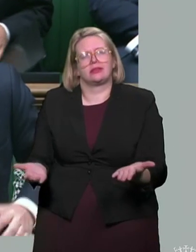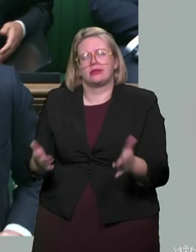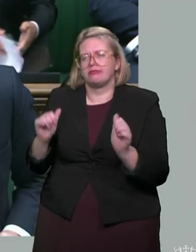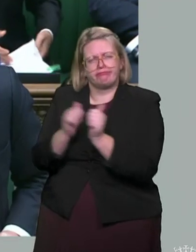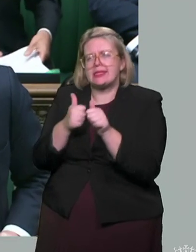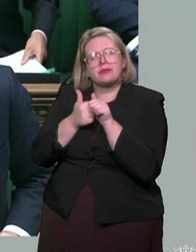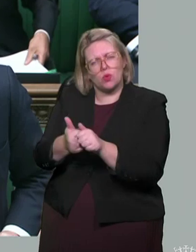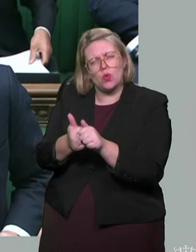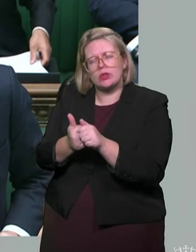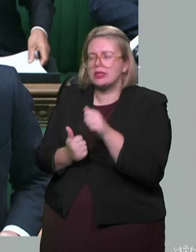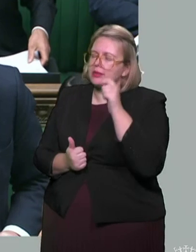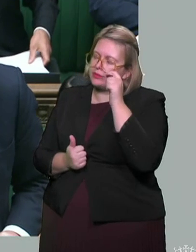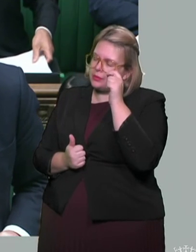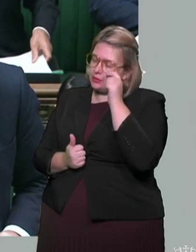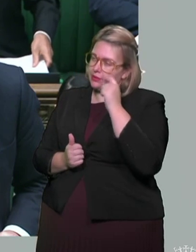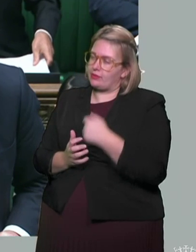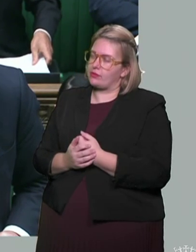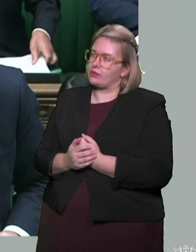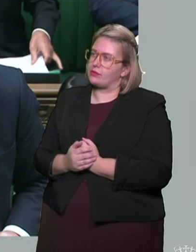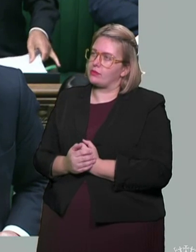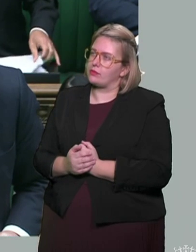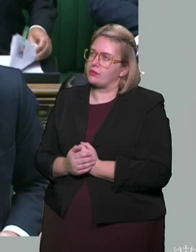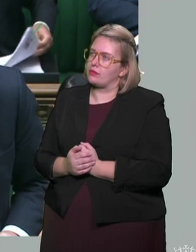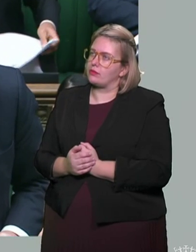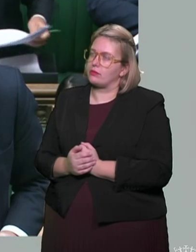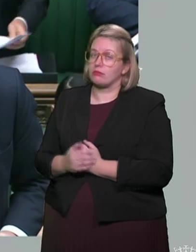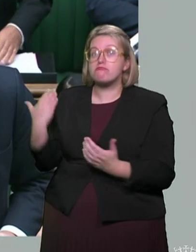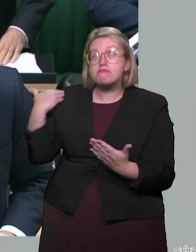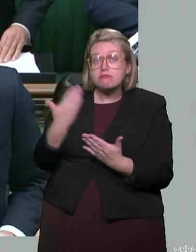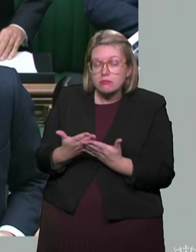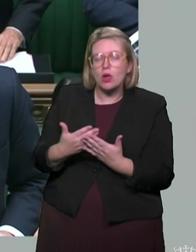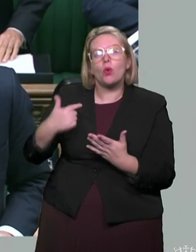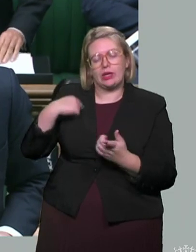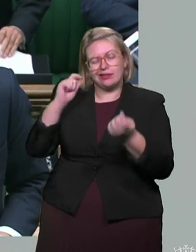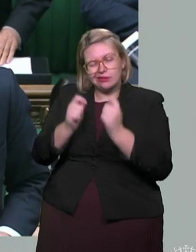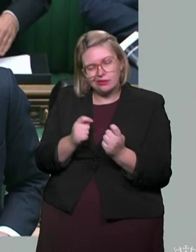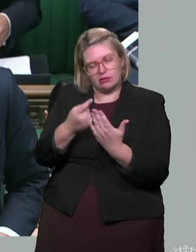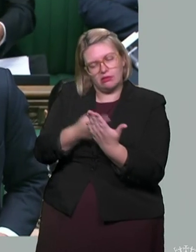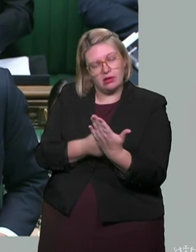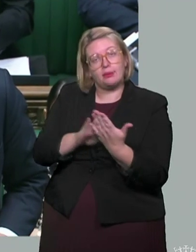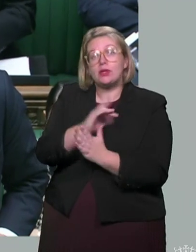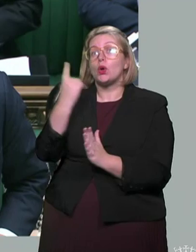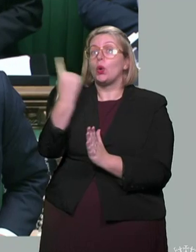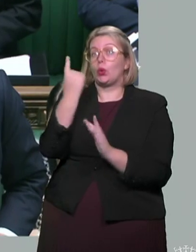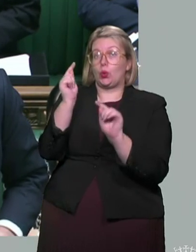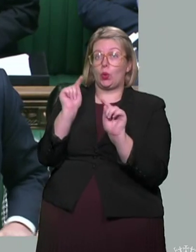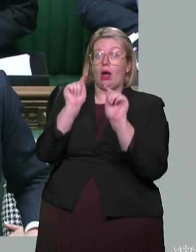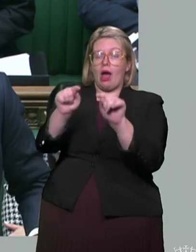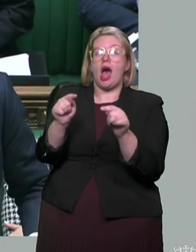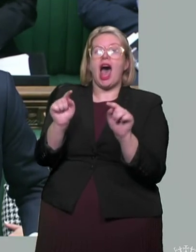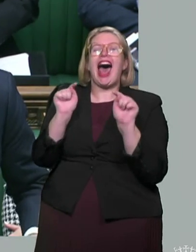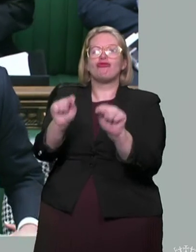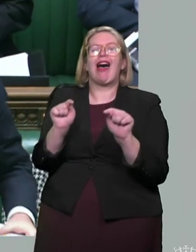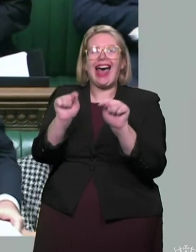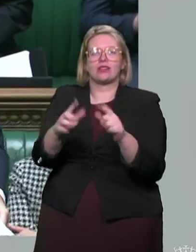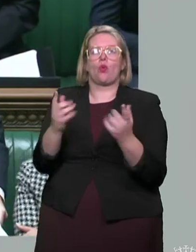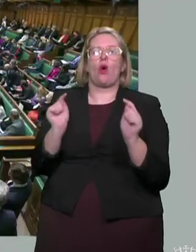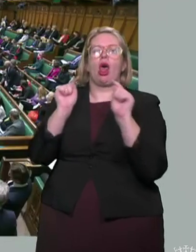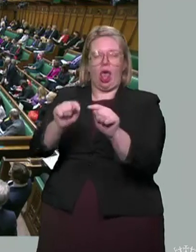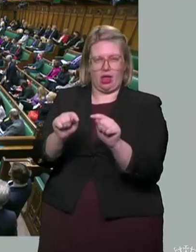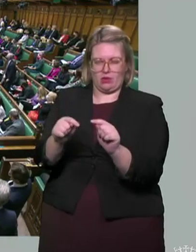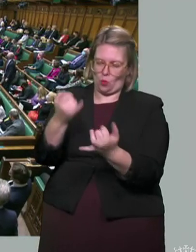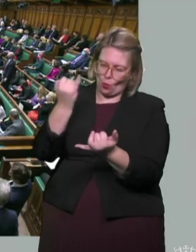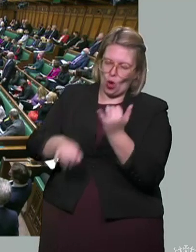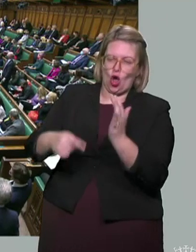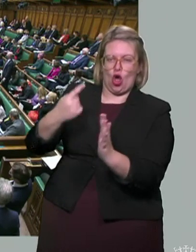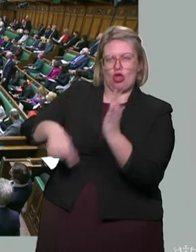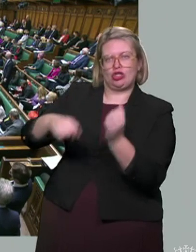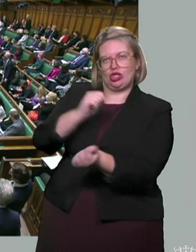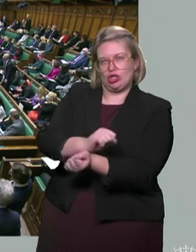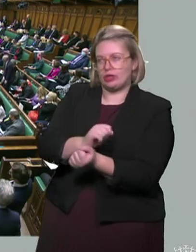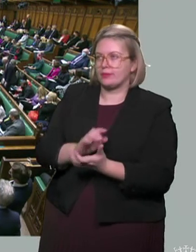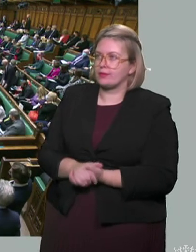What we are doing—what we have already done—is to toughen the sentences for those who assault or harass public servants.